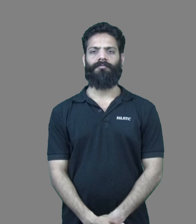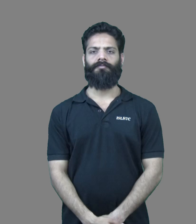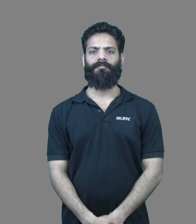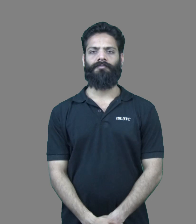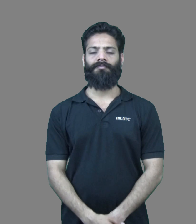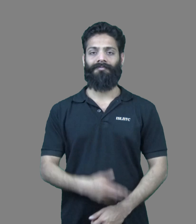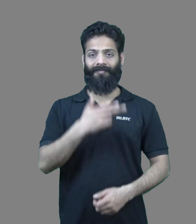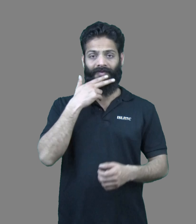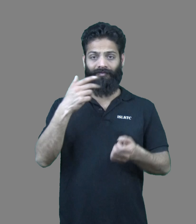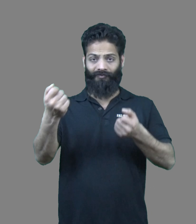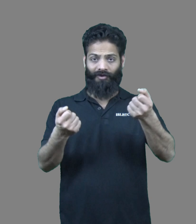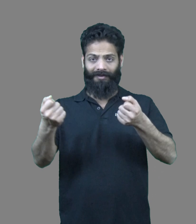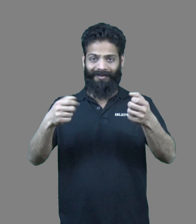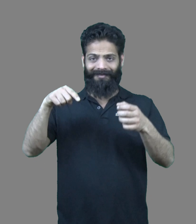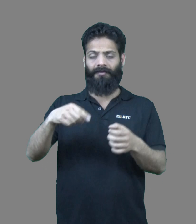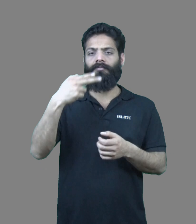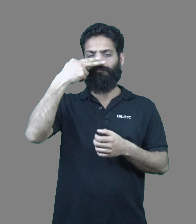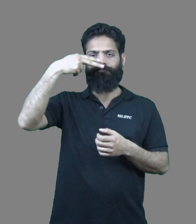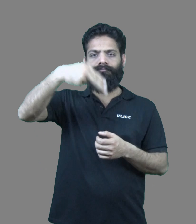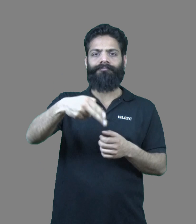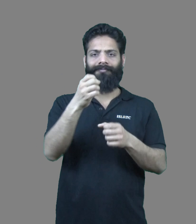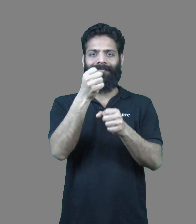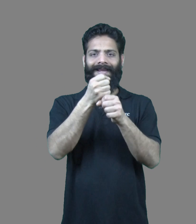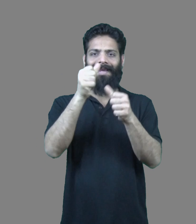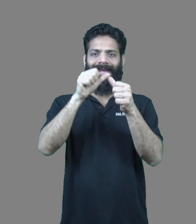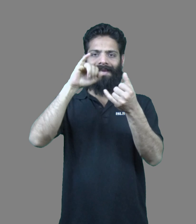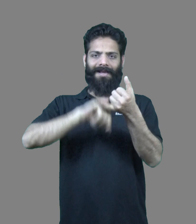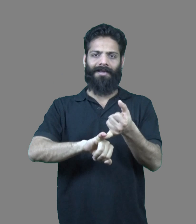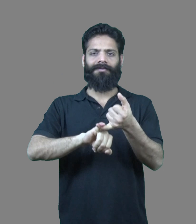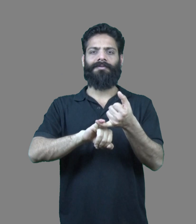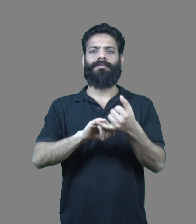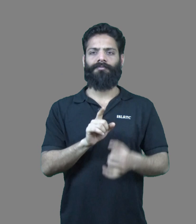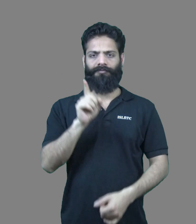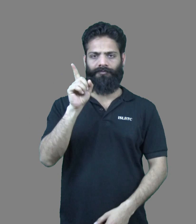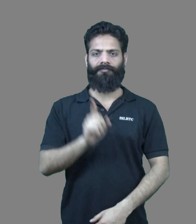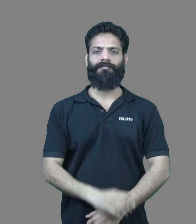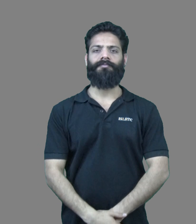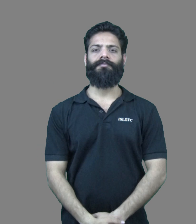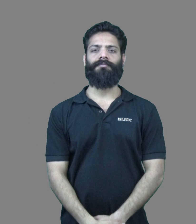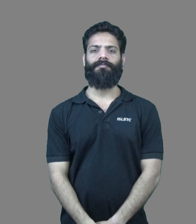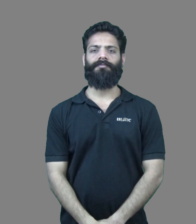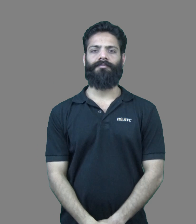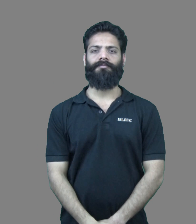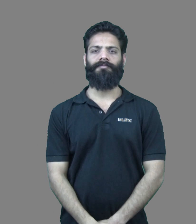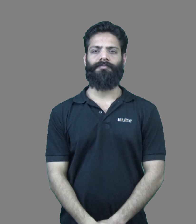Gas Tractor